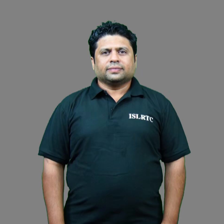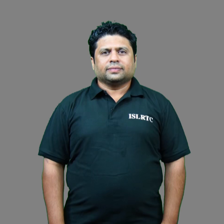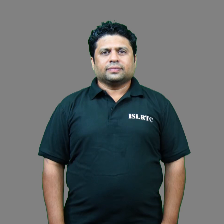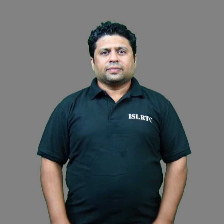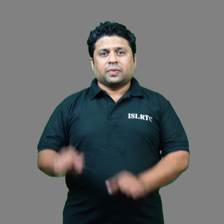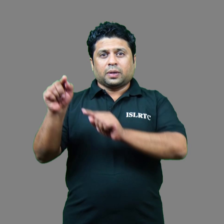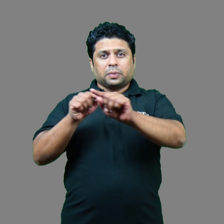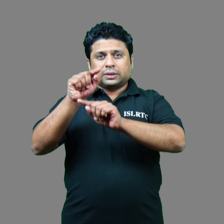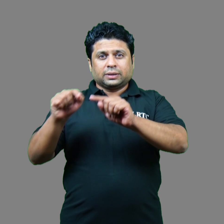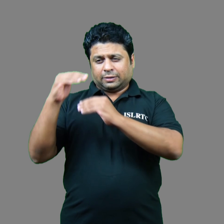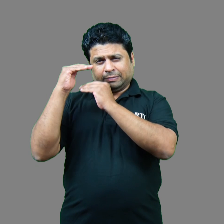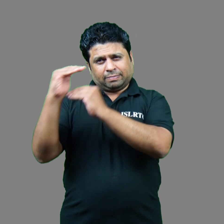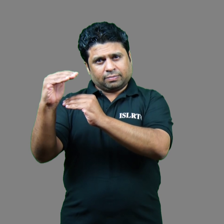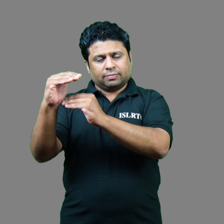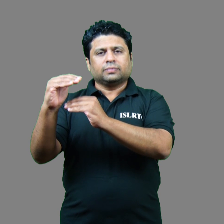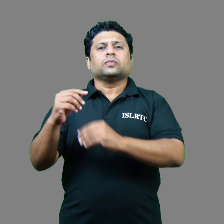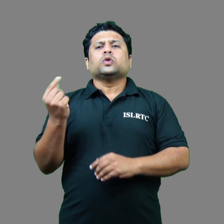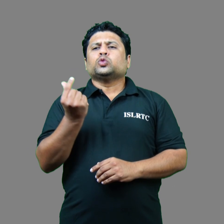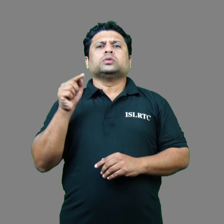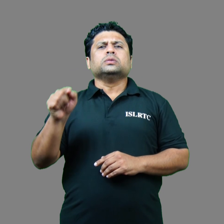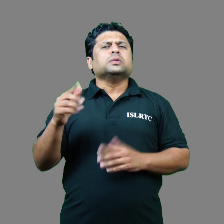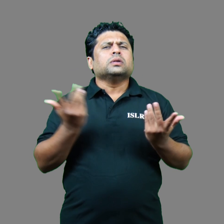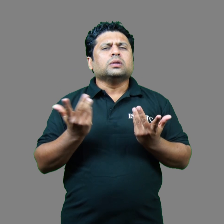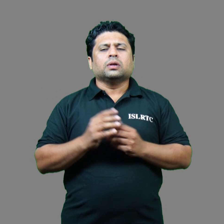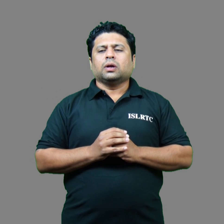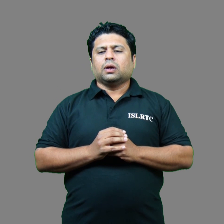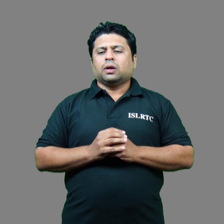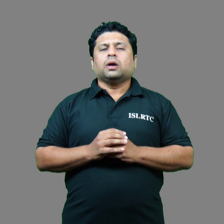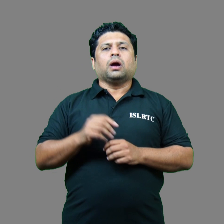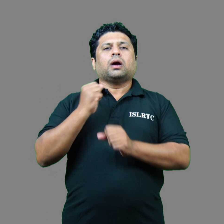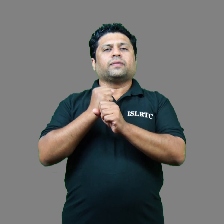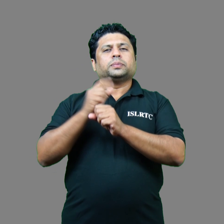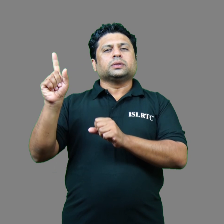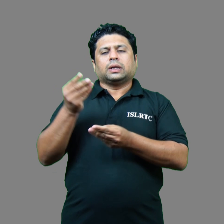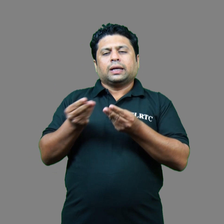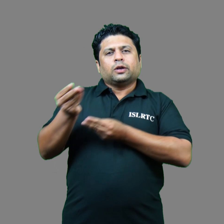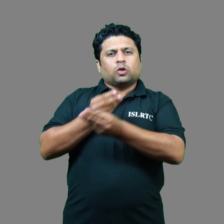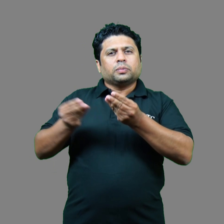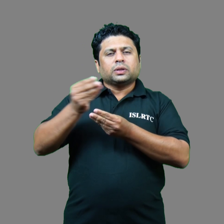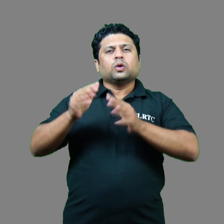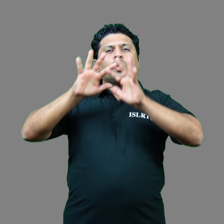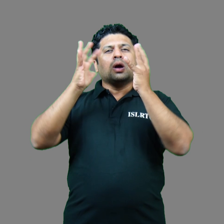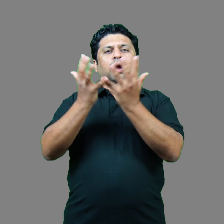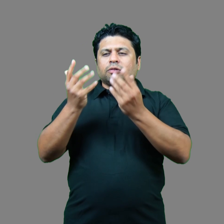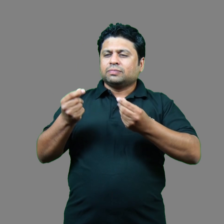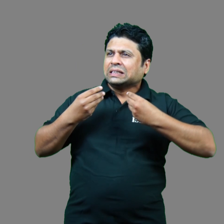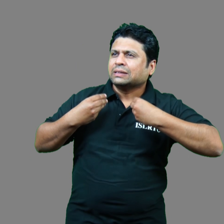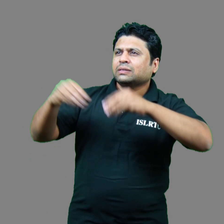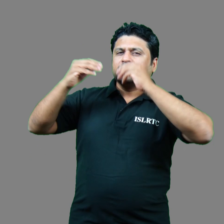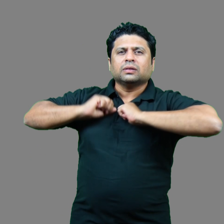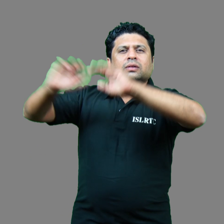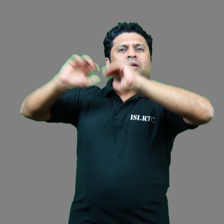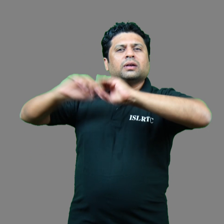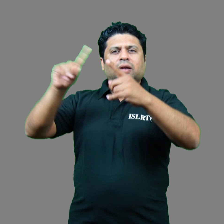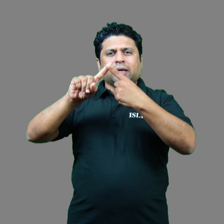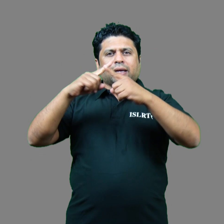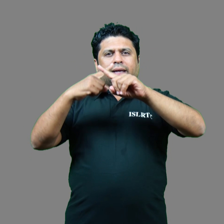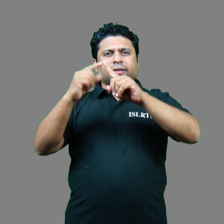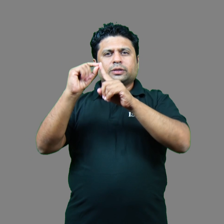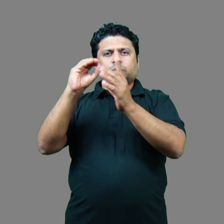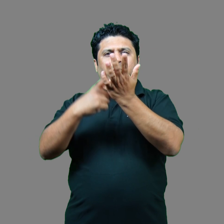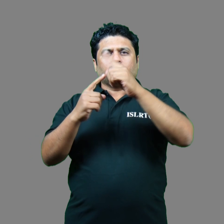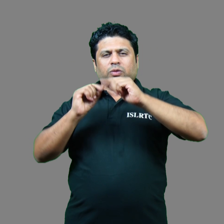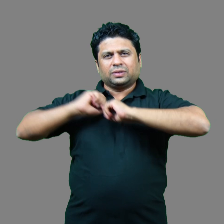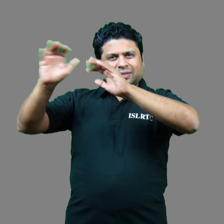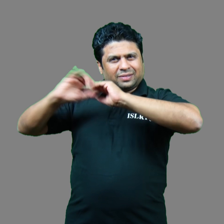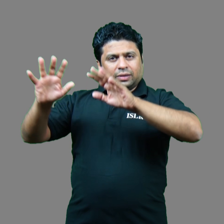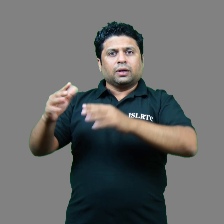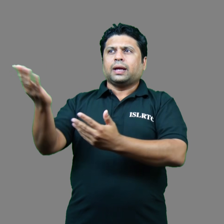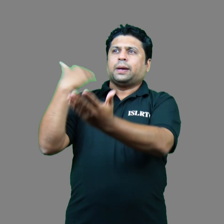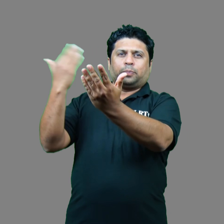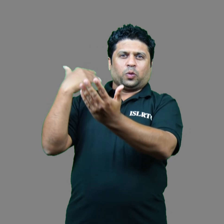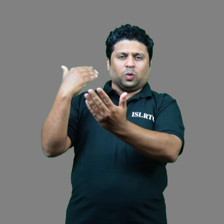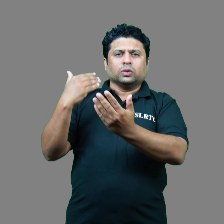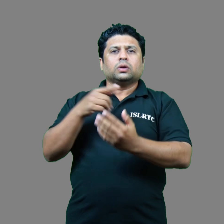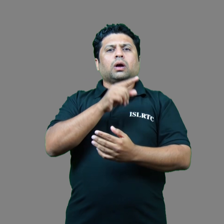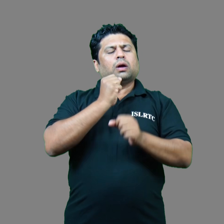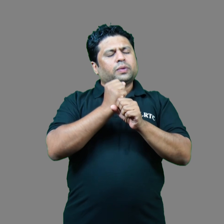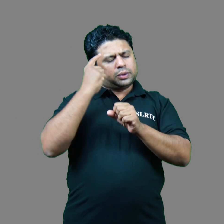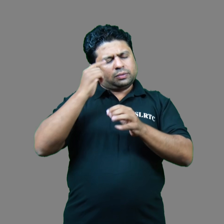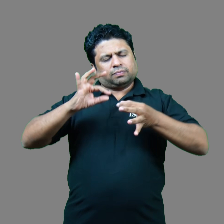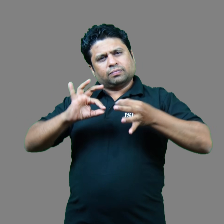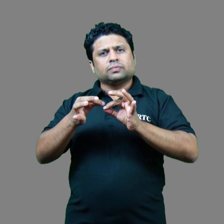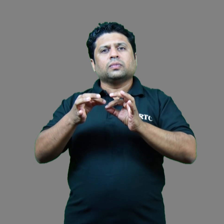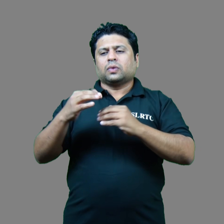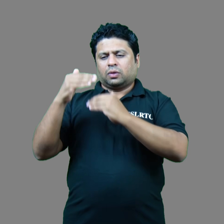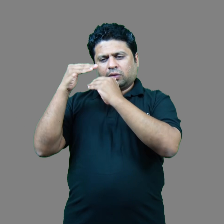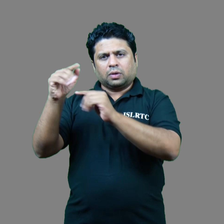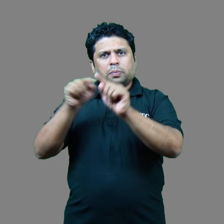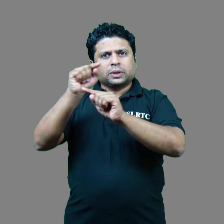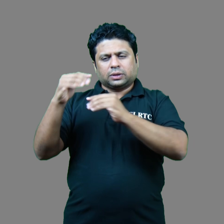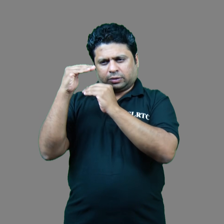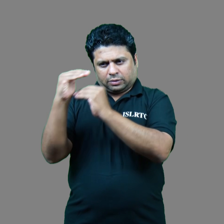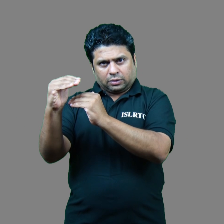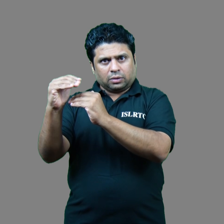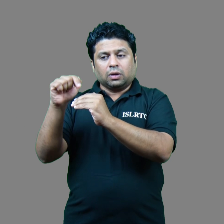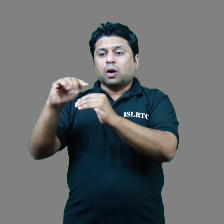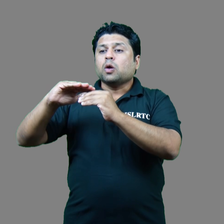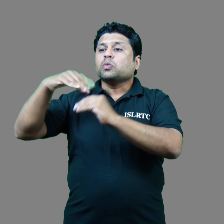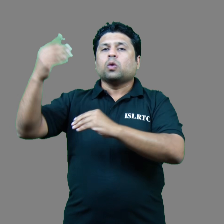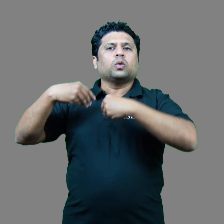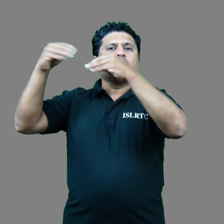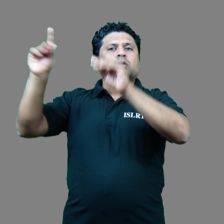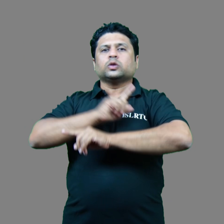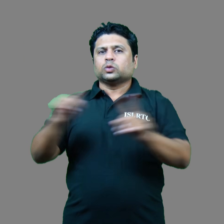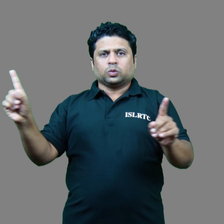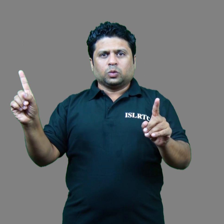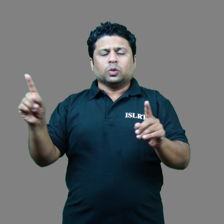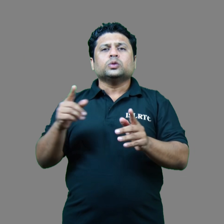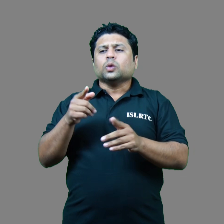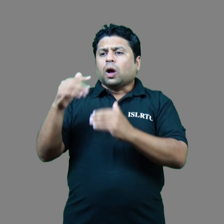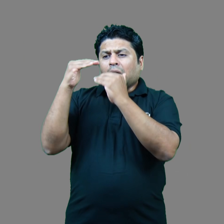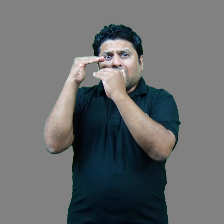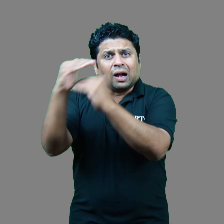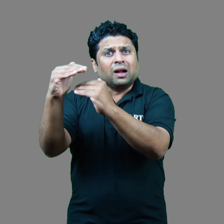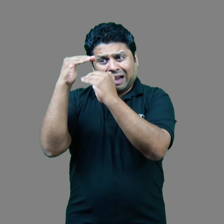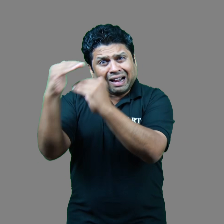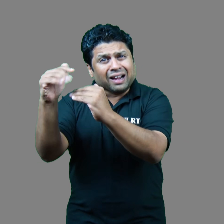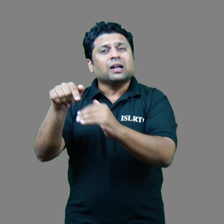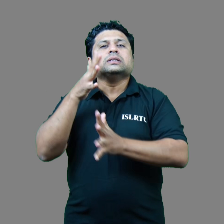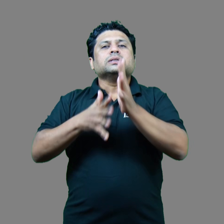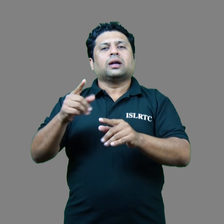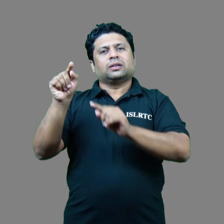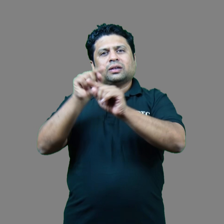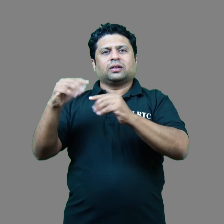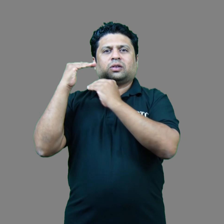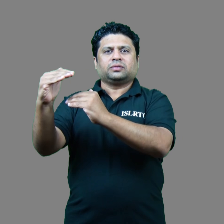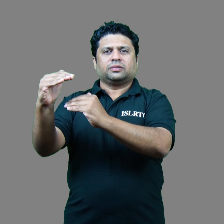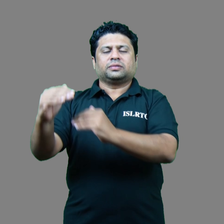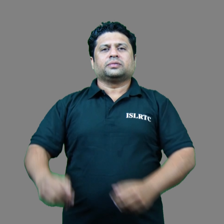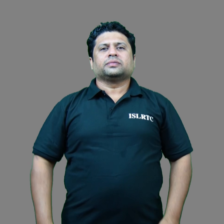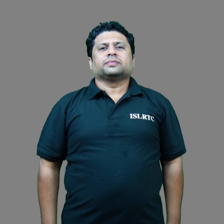Quota